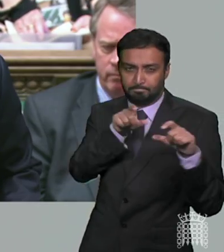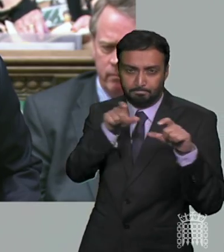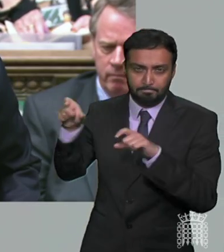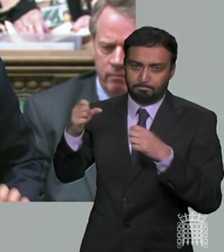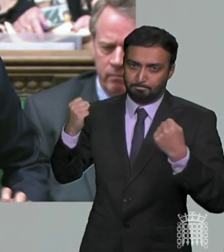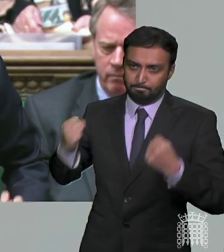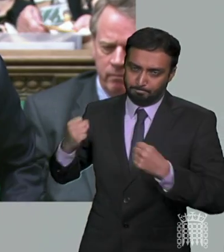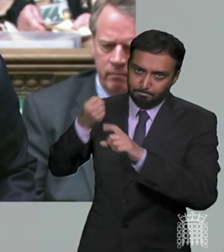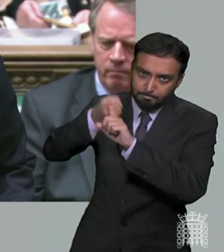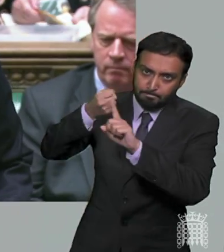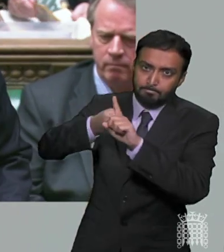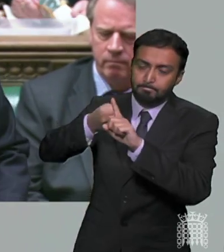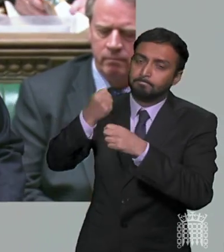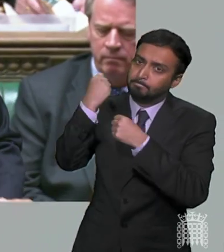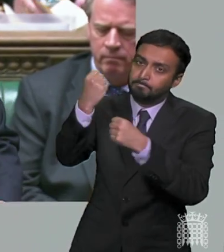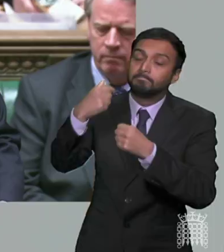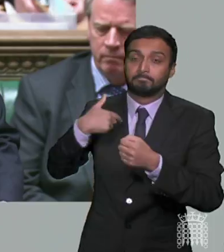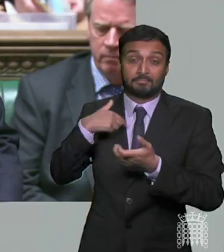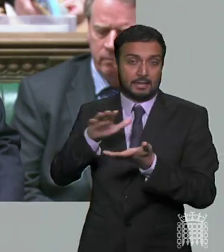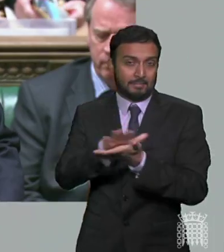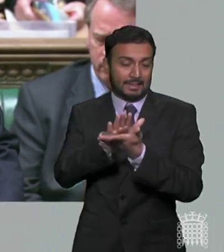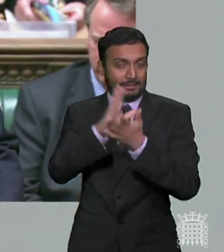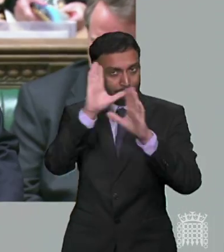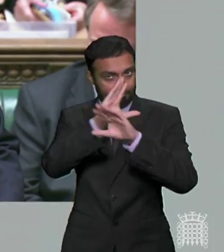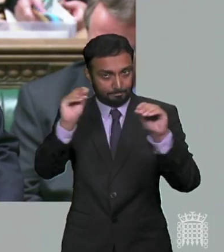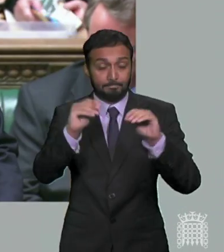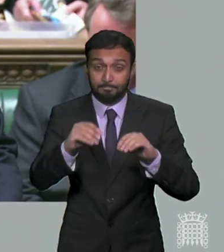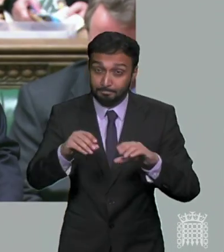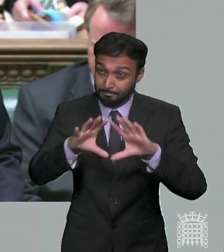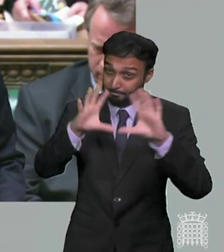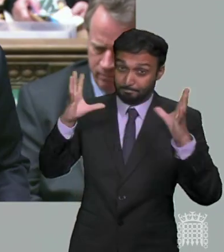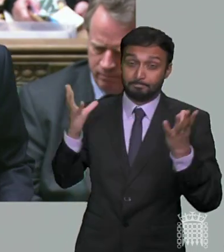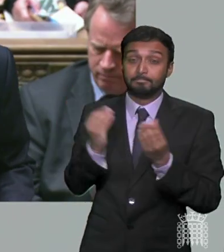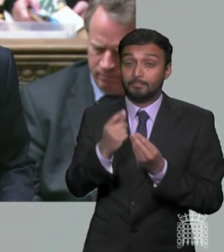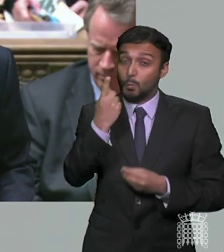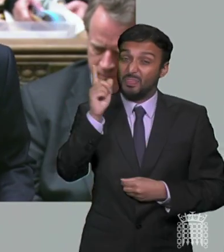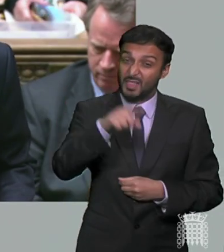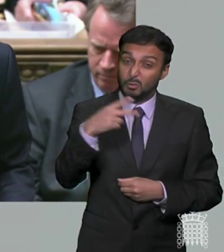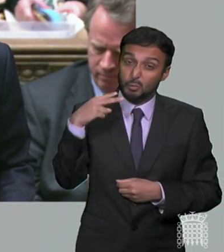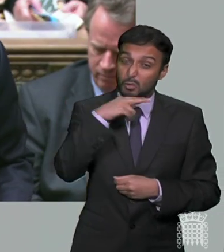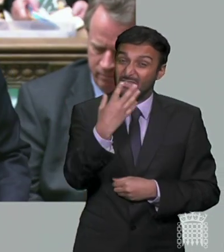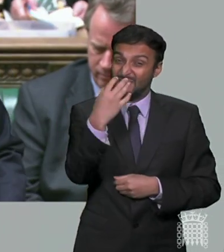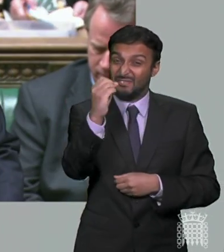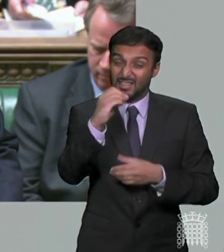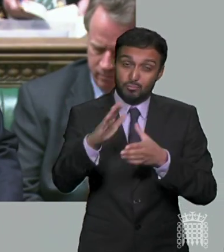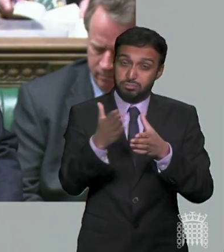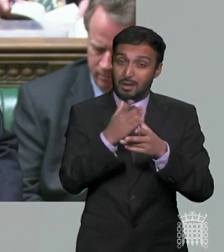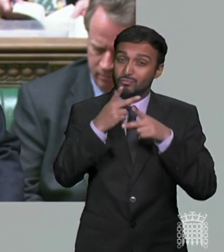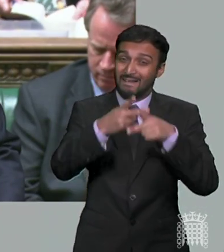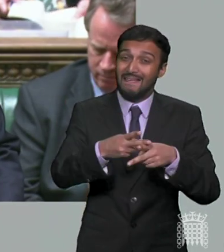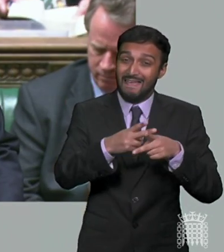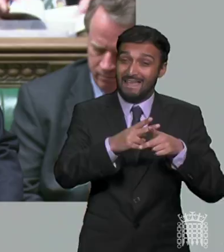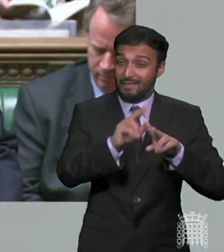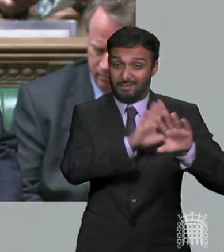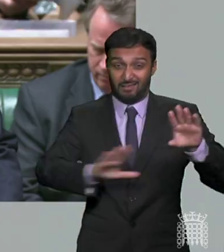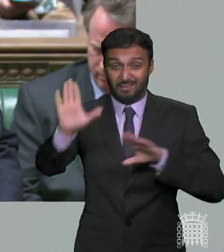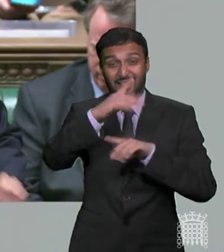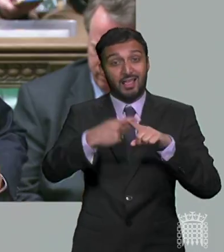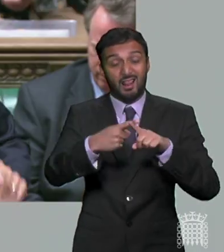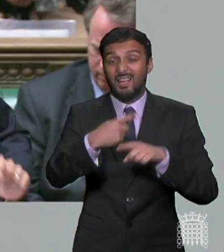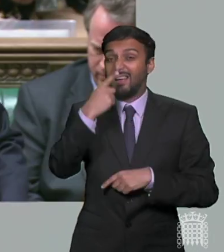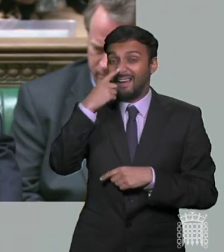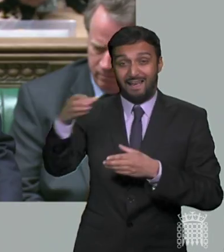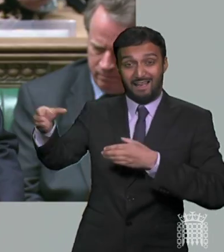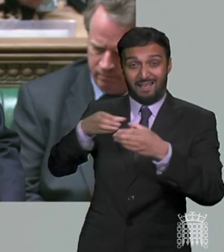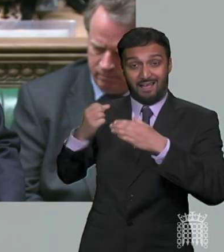I am pleased to tell him that all 1,250 primary care networks in England are entitled to recruit up to two mental health practitioners to work in surgeries.